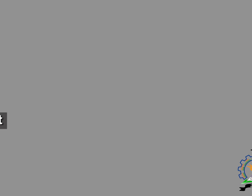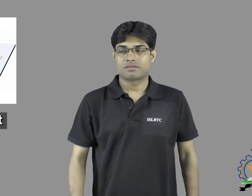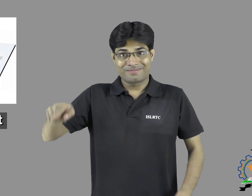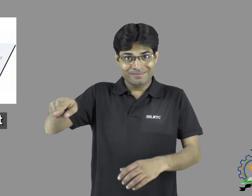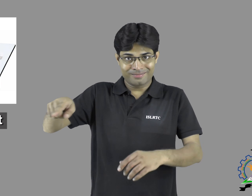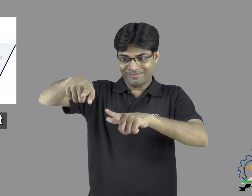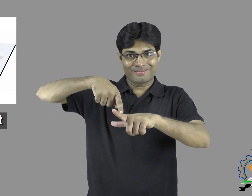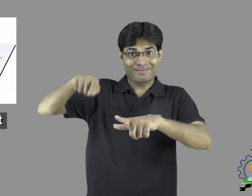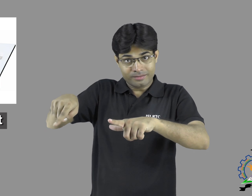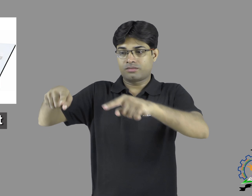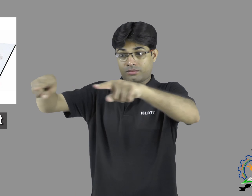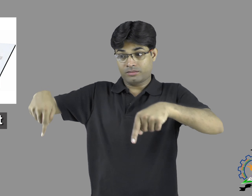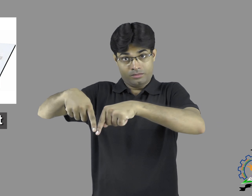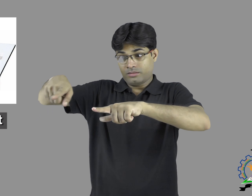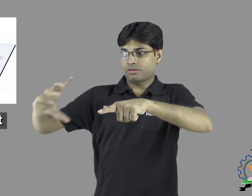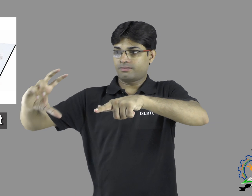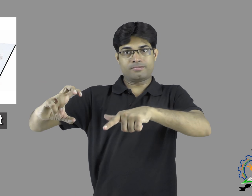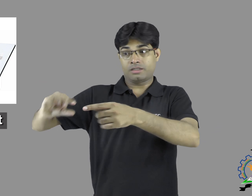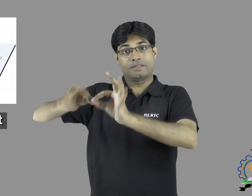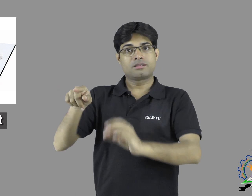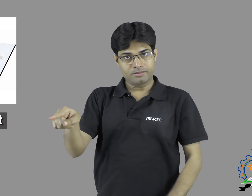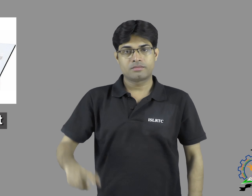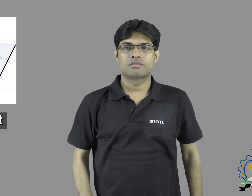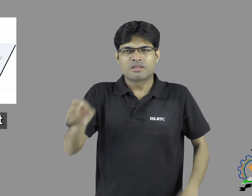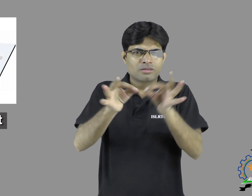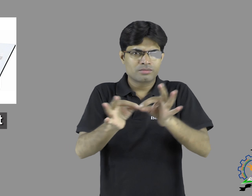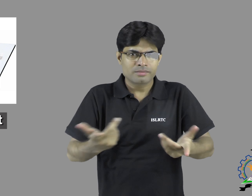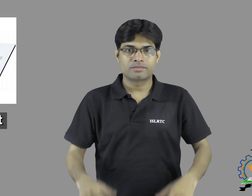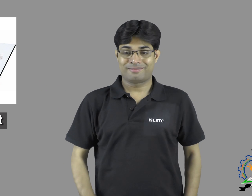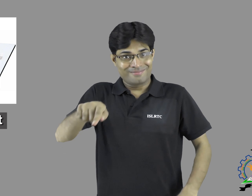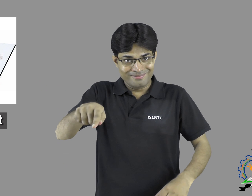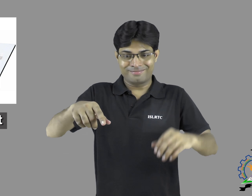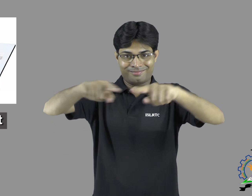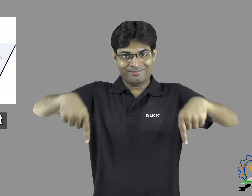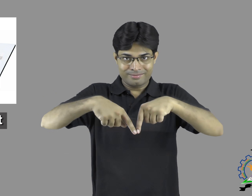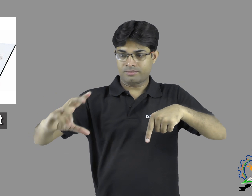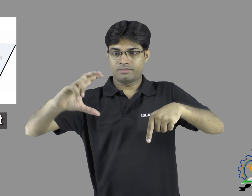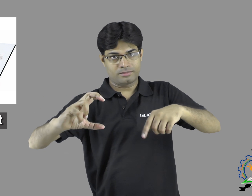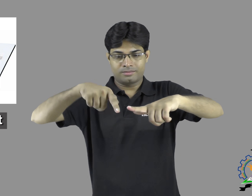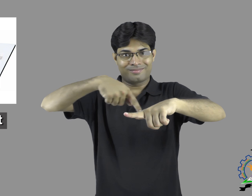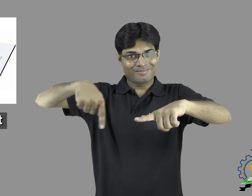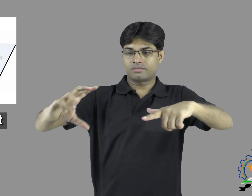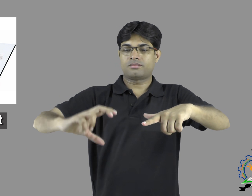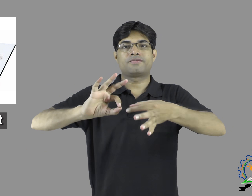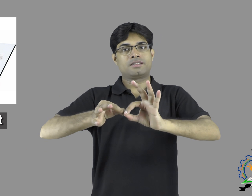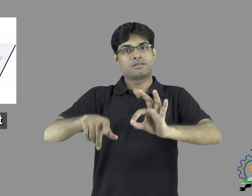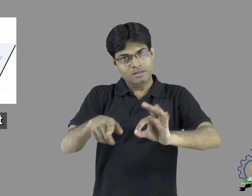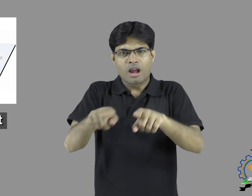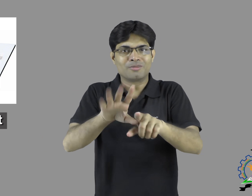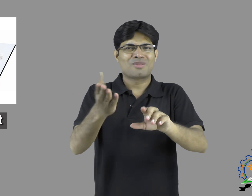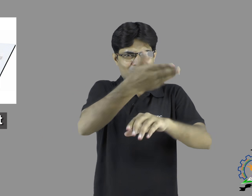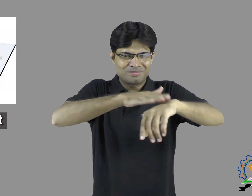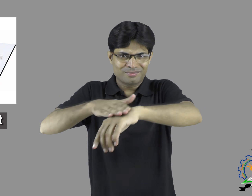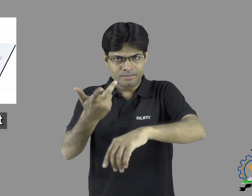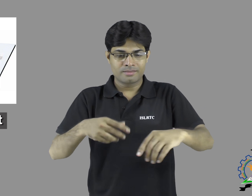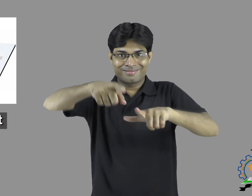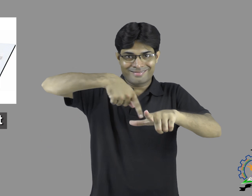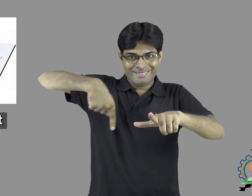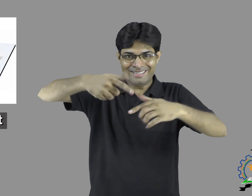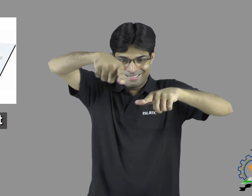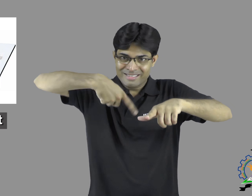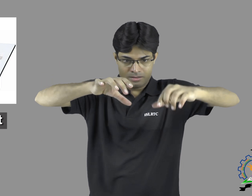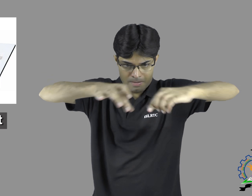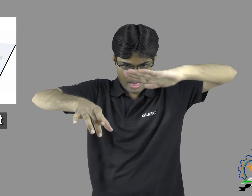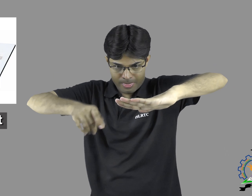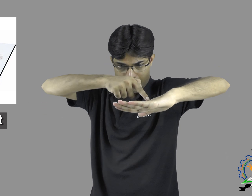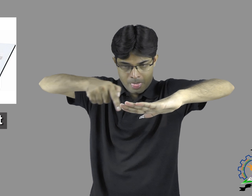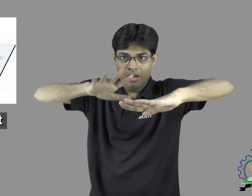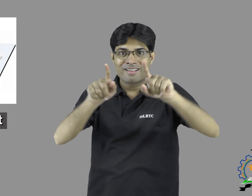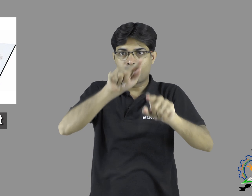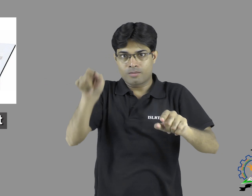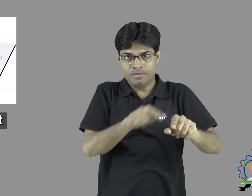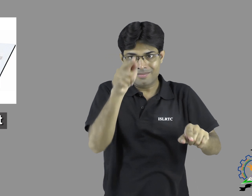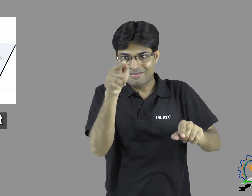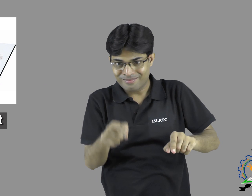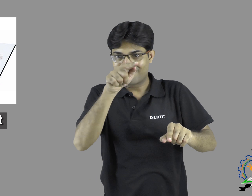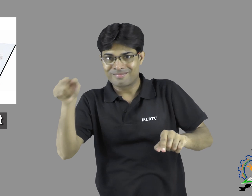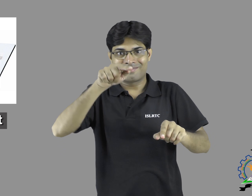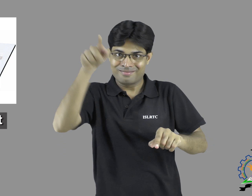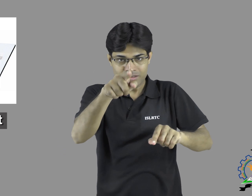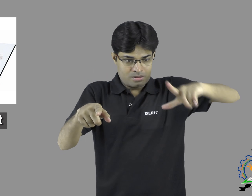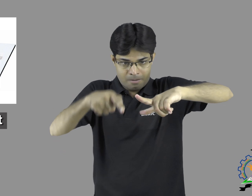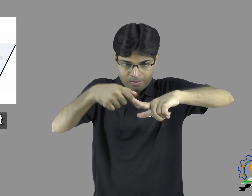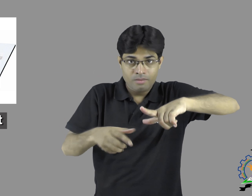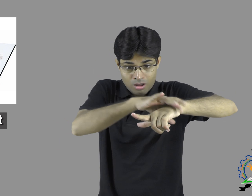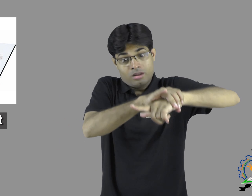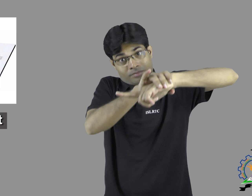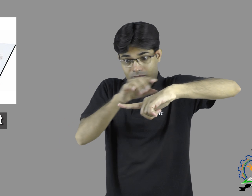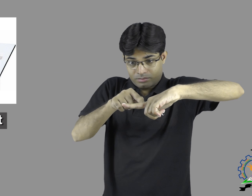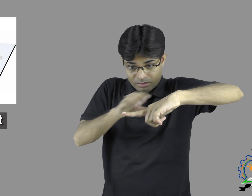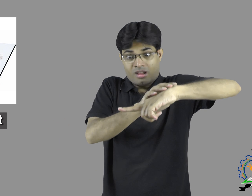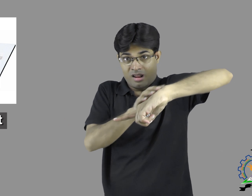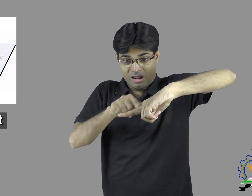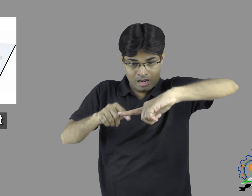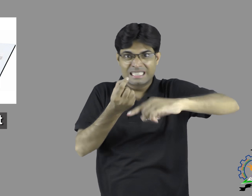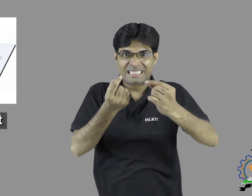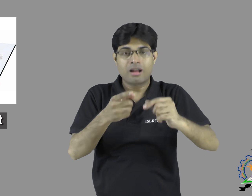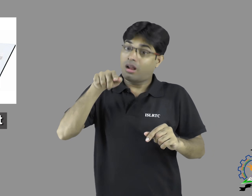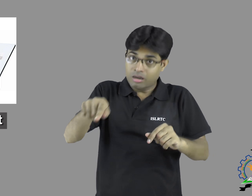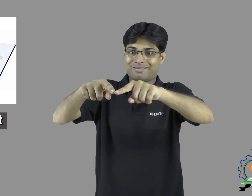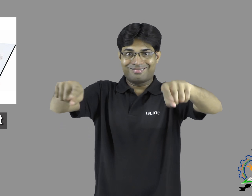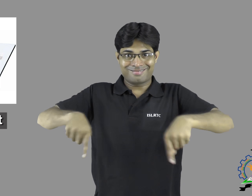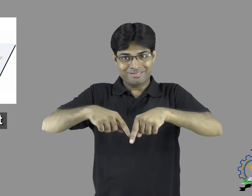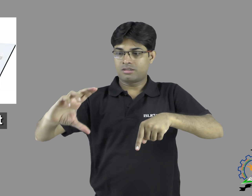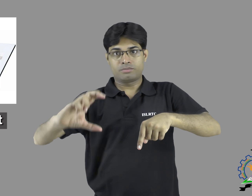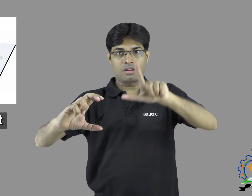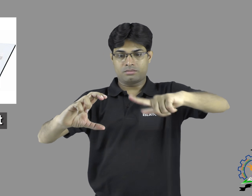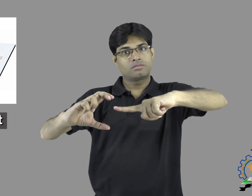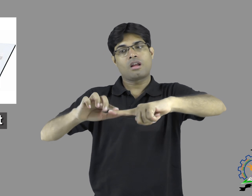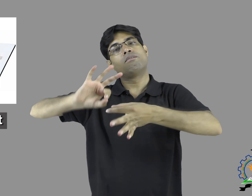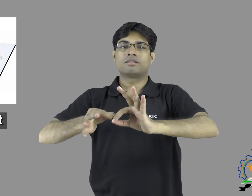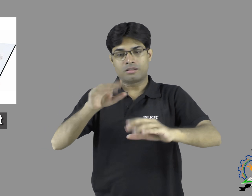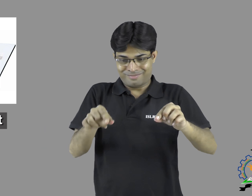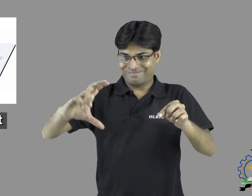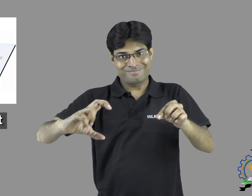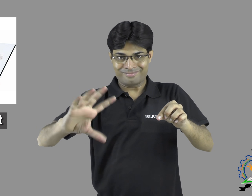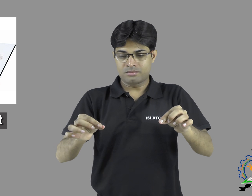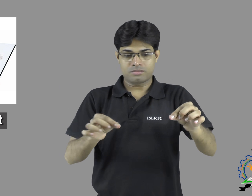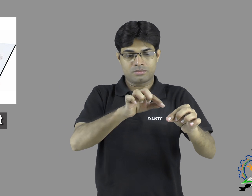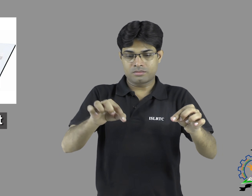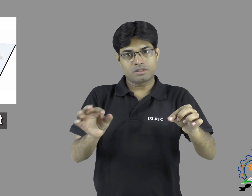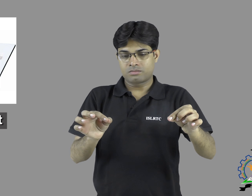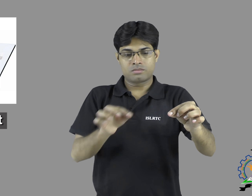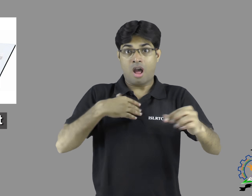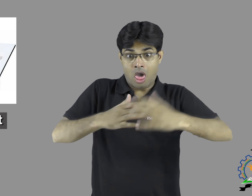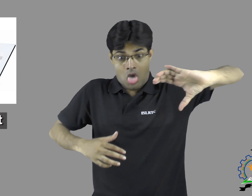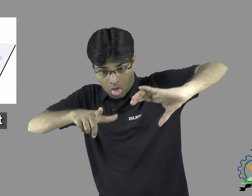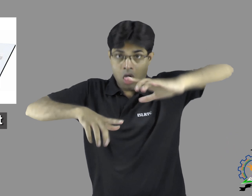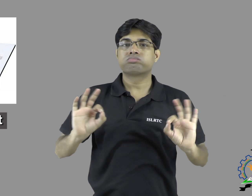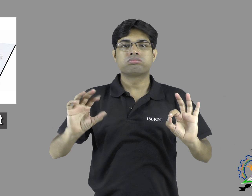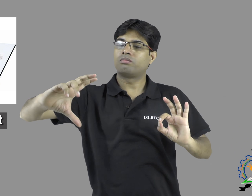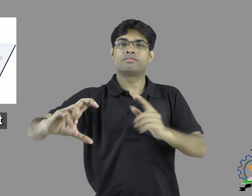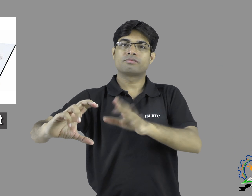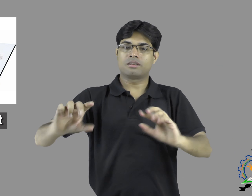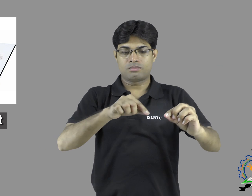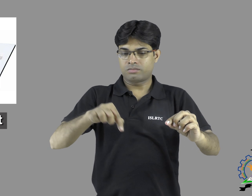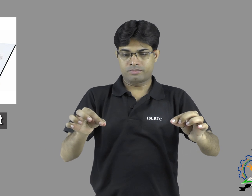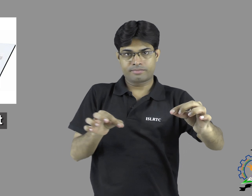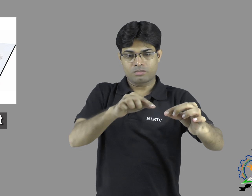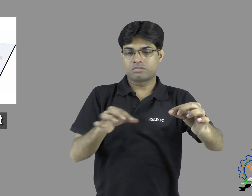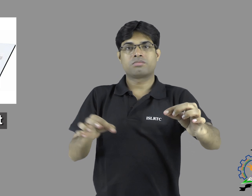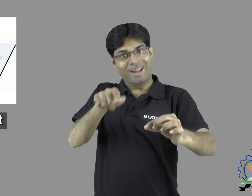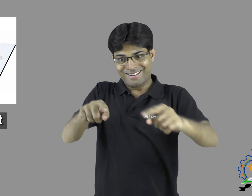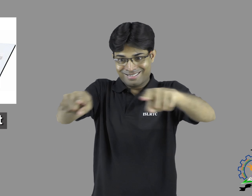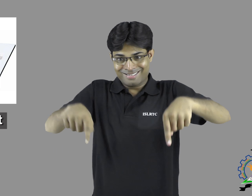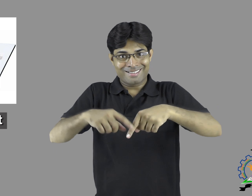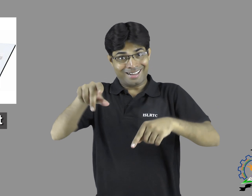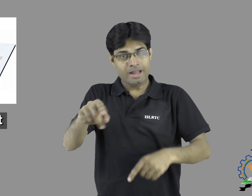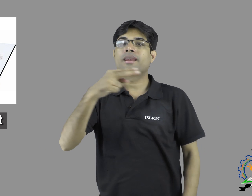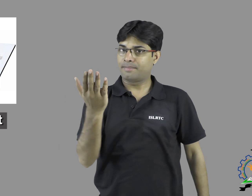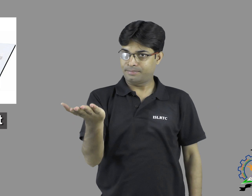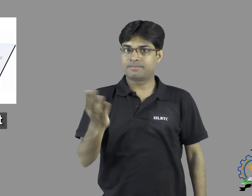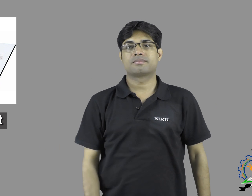Mini Draft